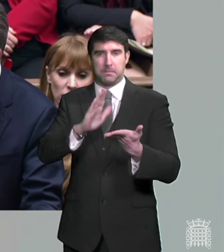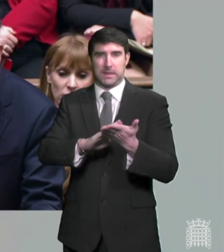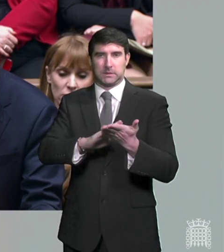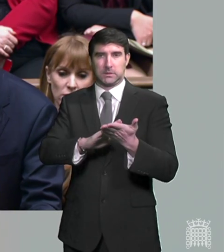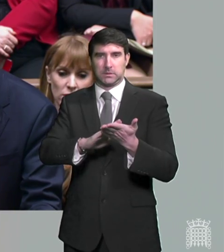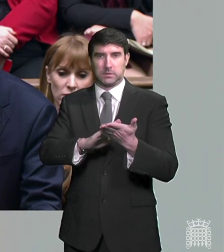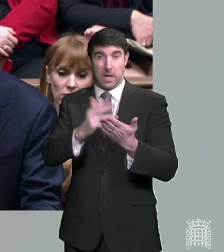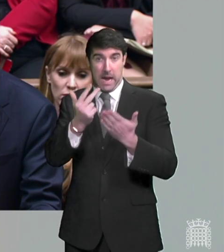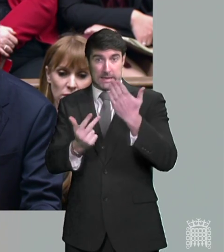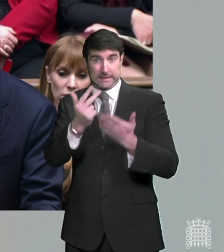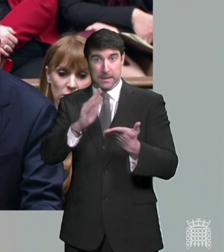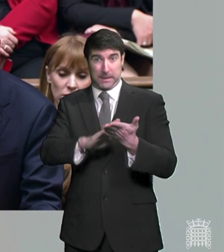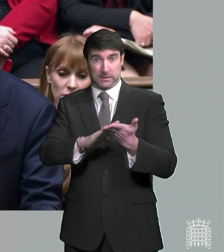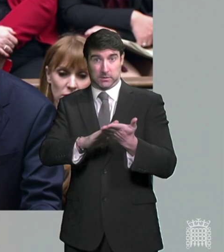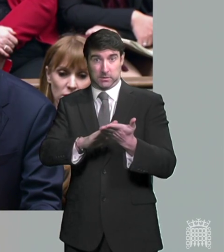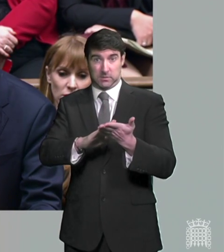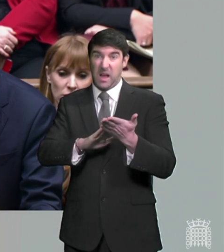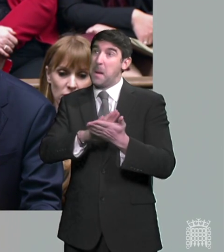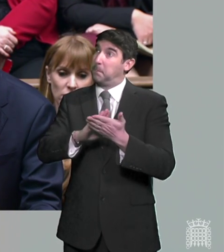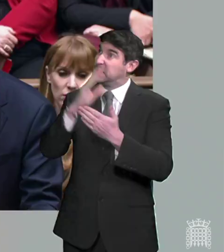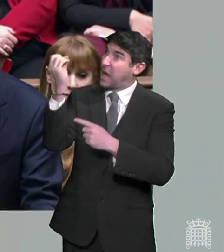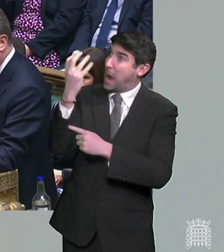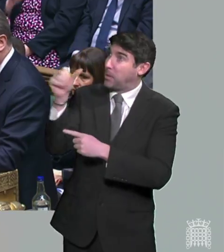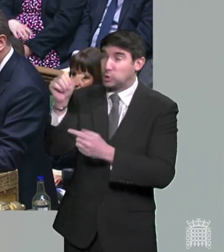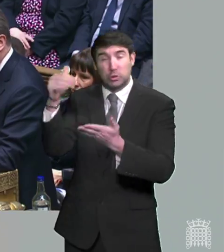In this case, that would be about 20 minutes past 12.